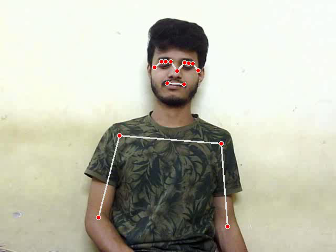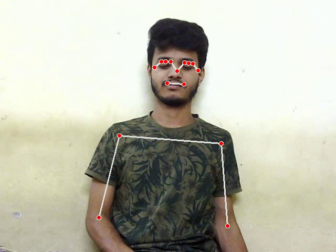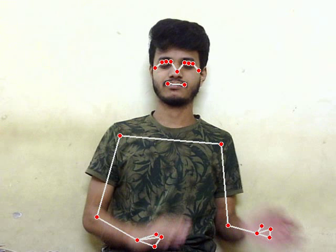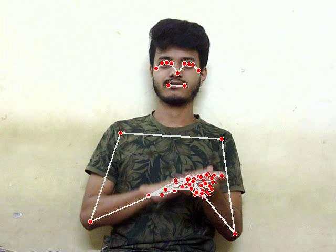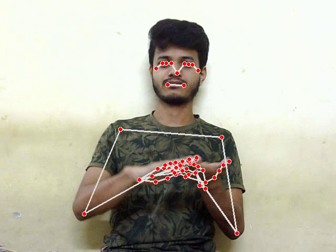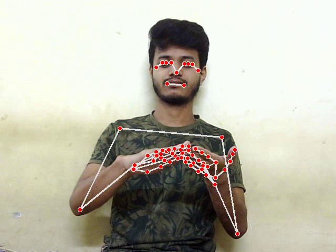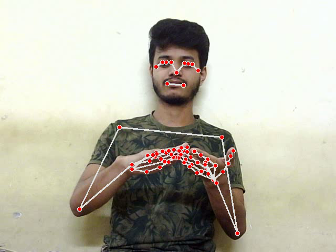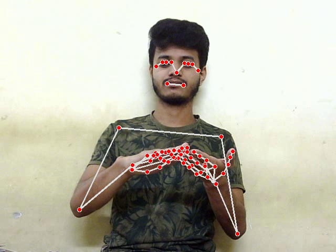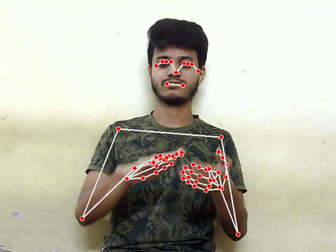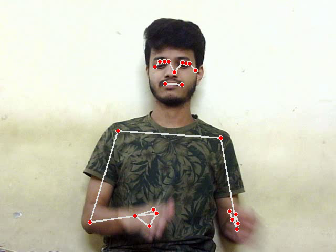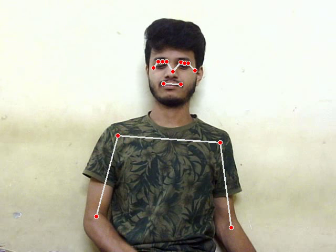nice